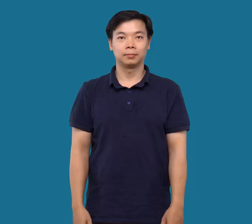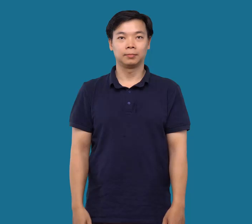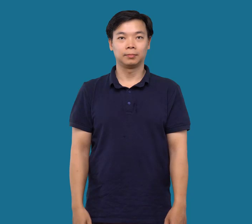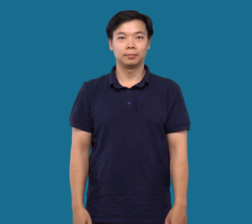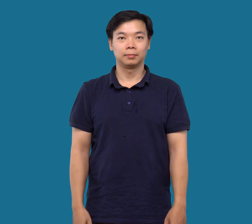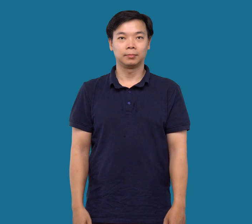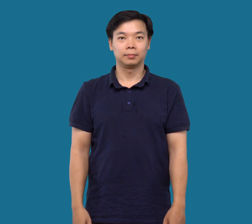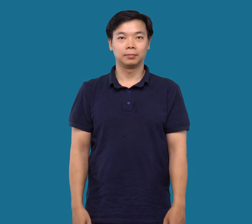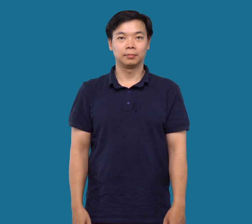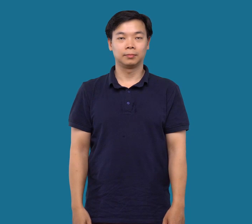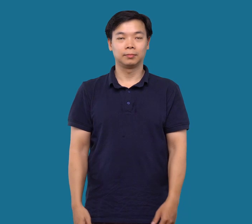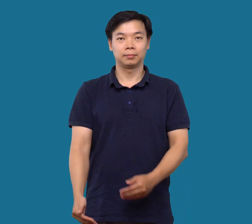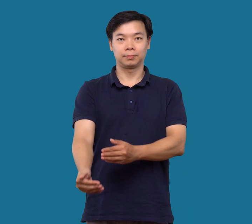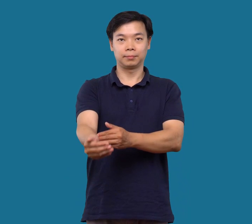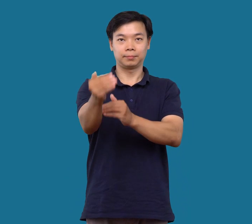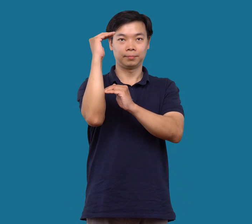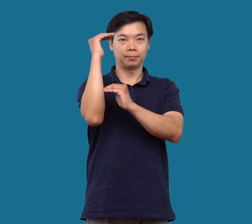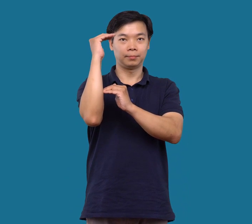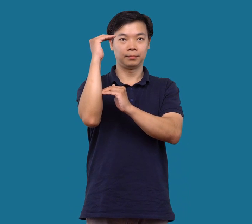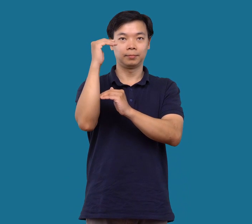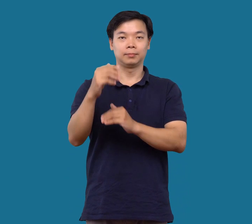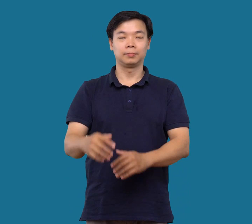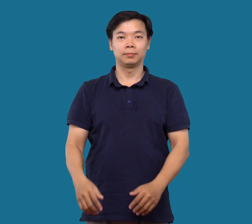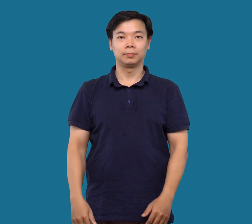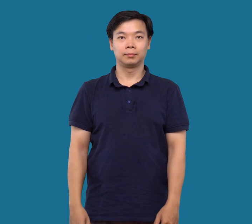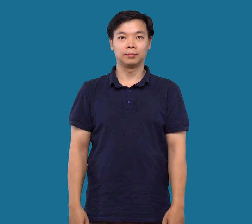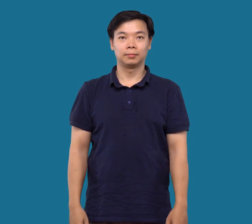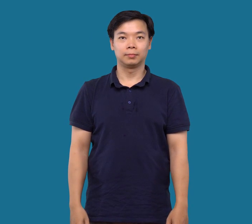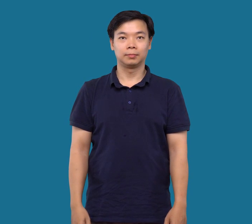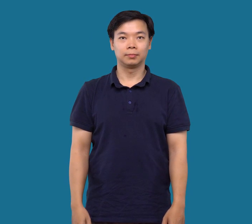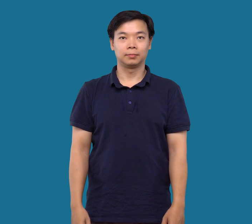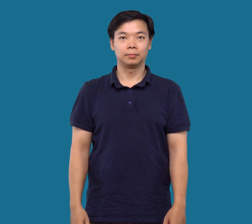thành viên